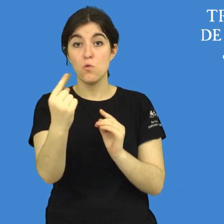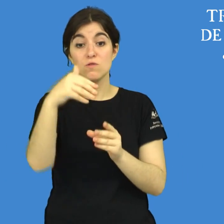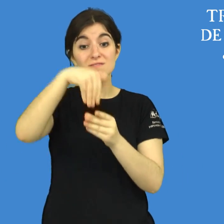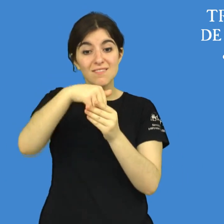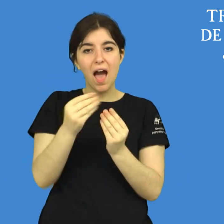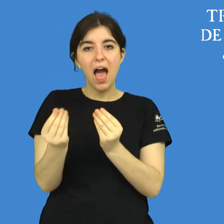dentro